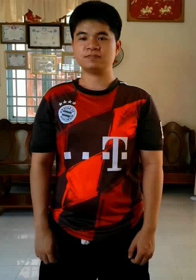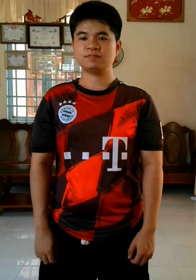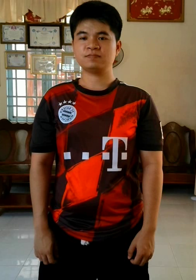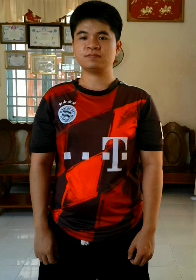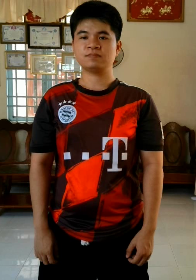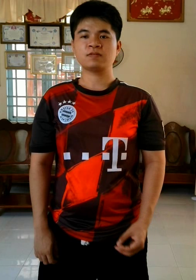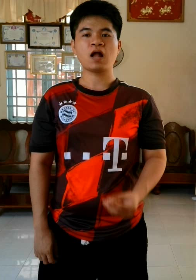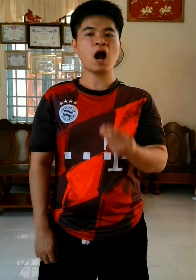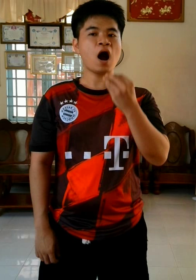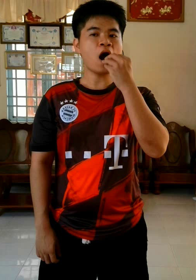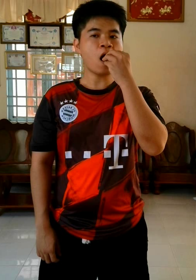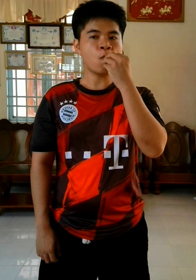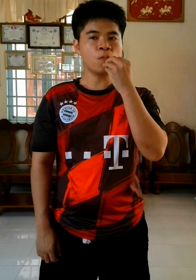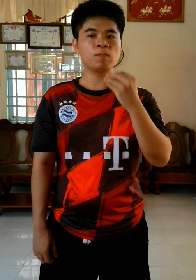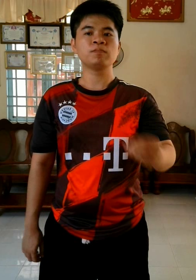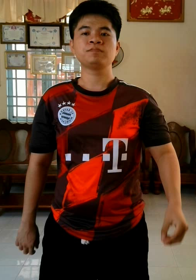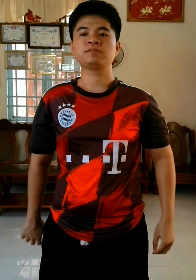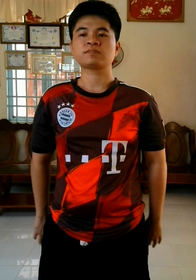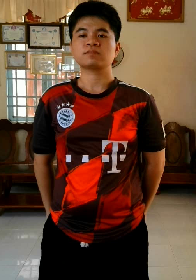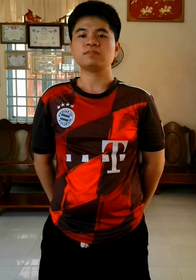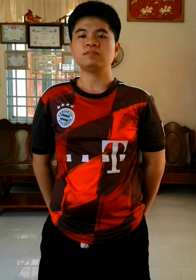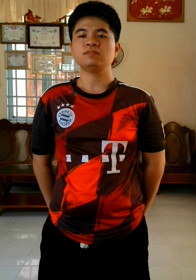an